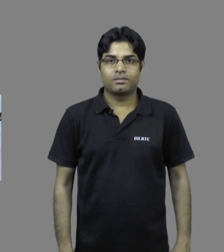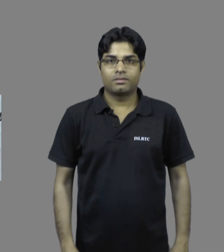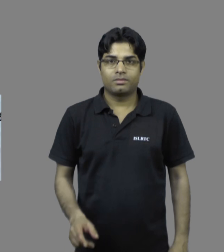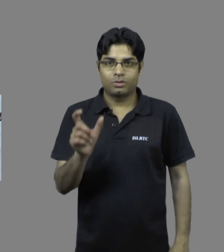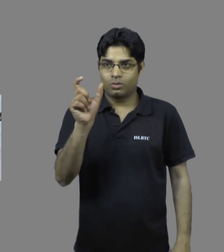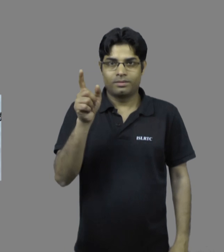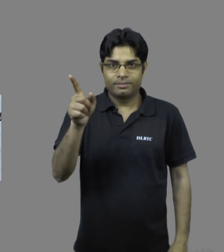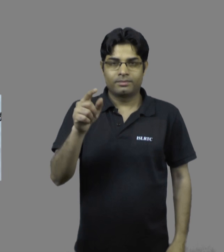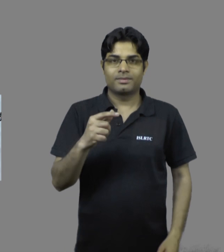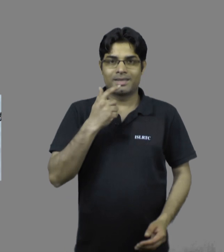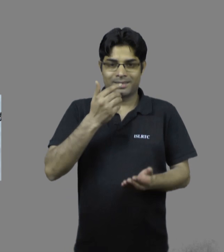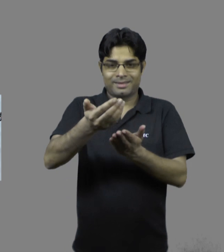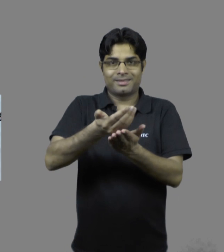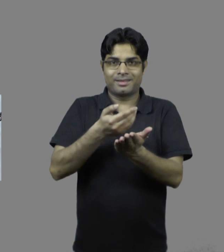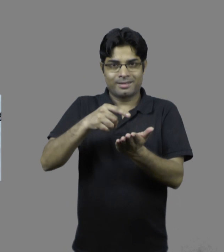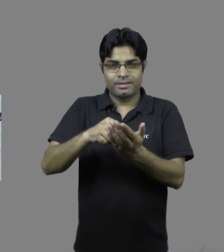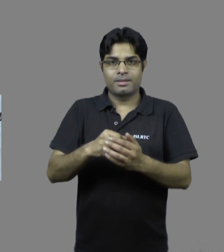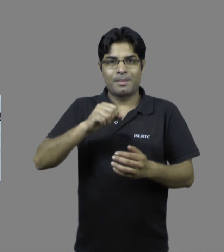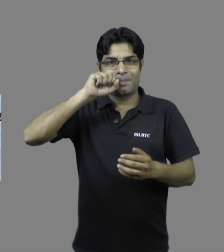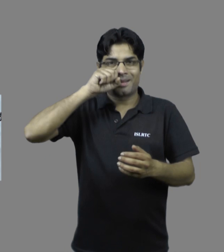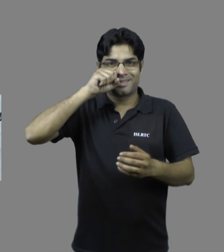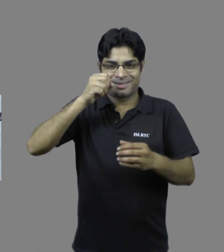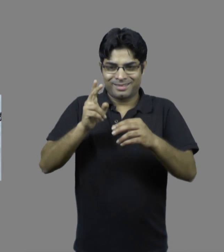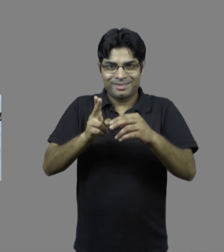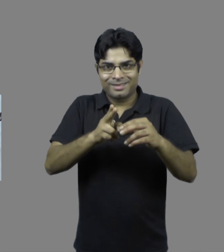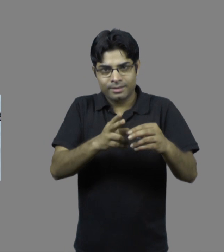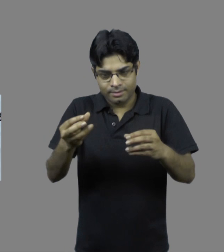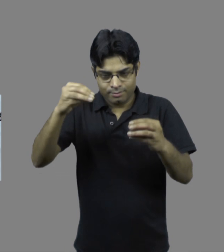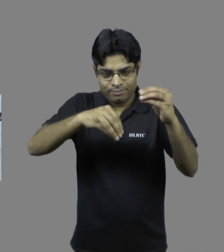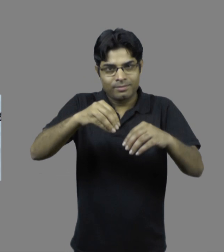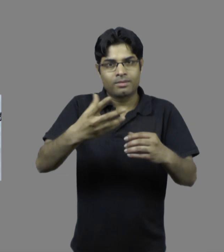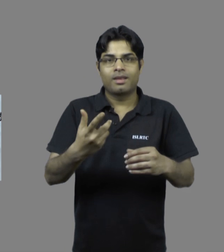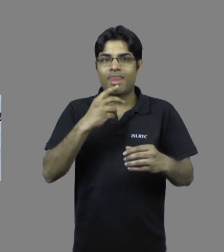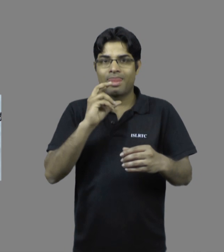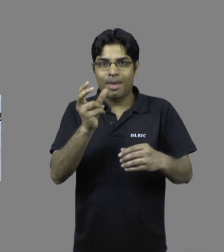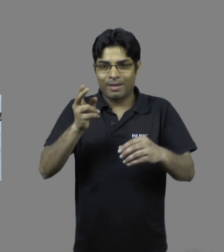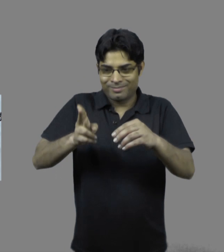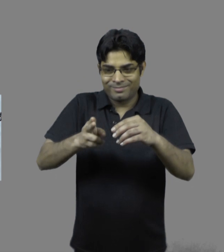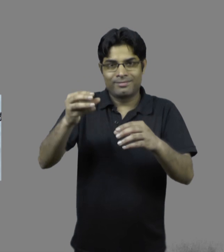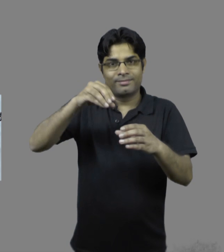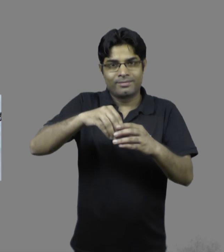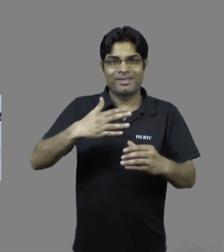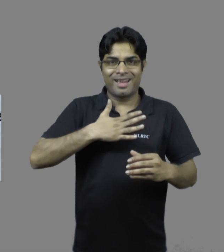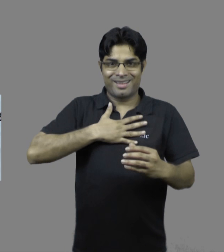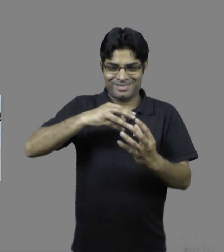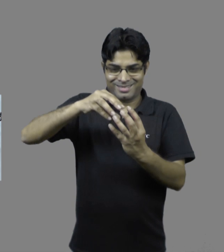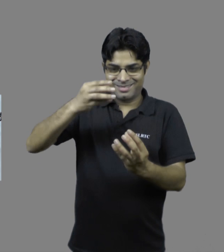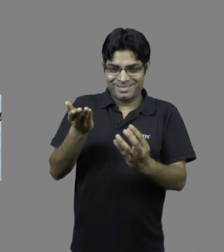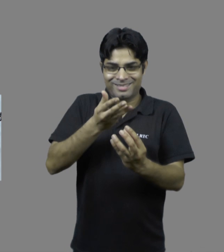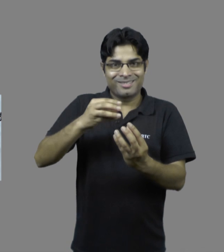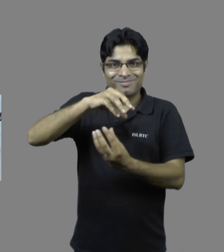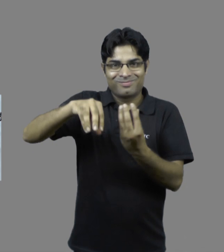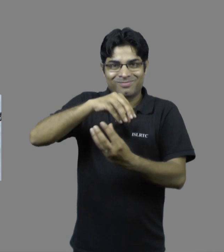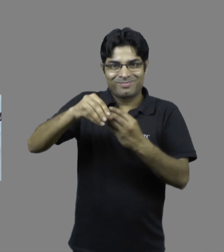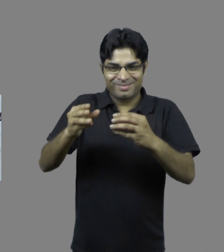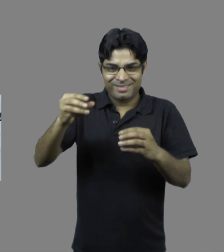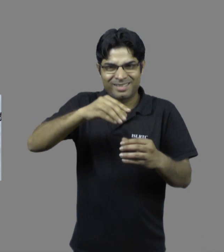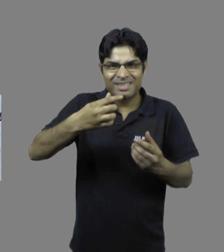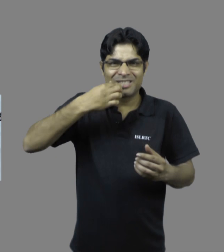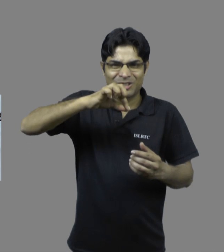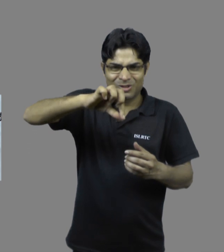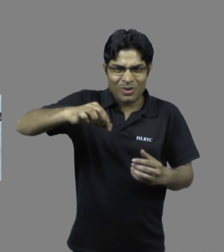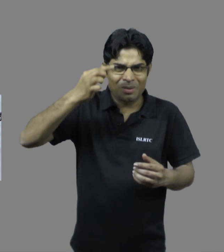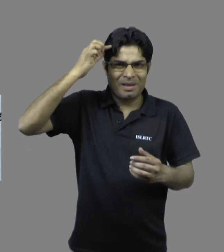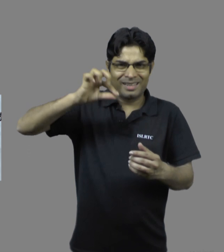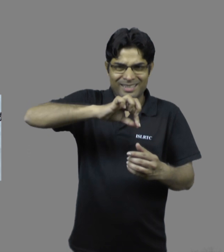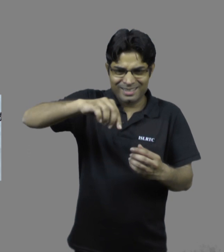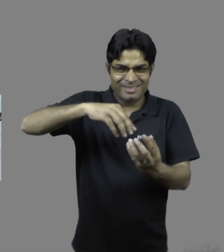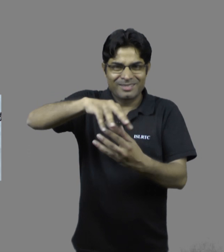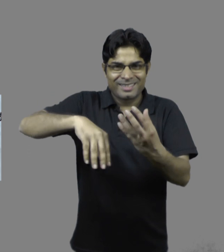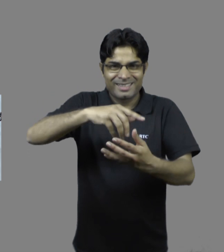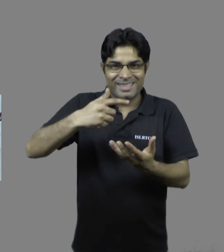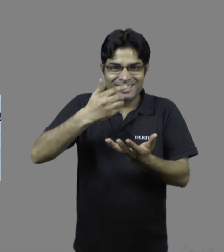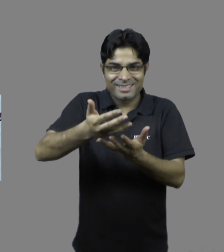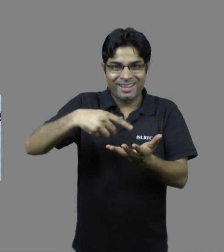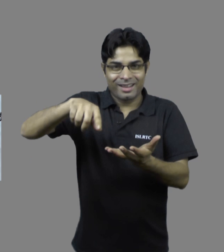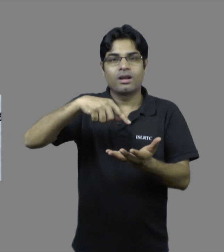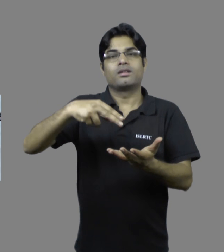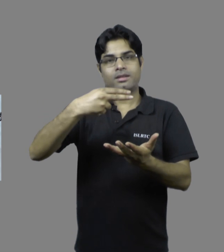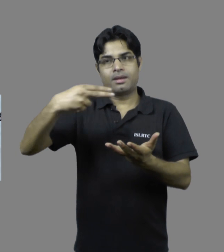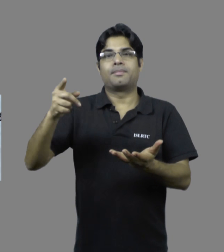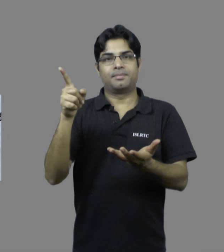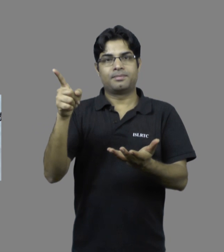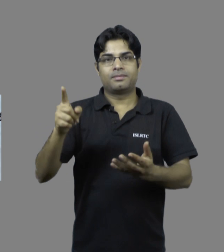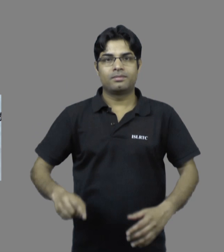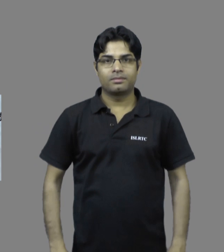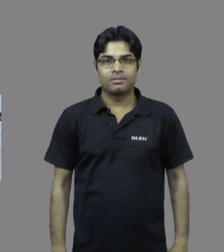Raita